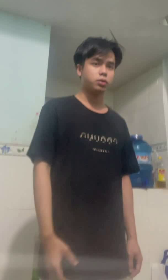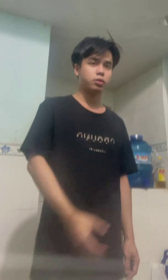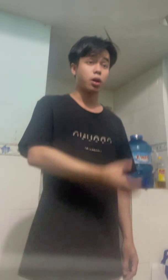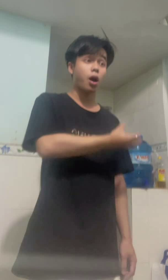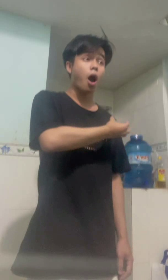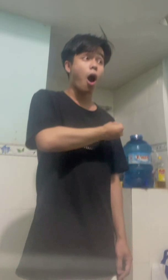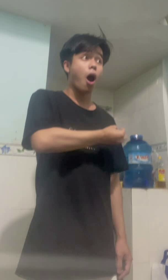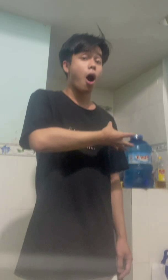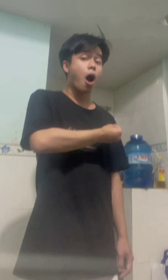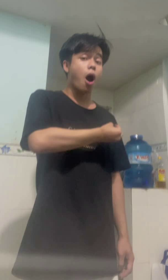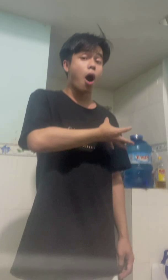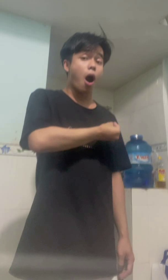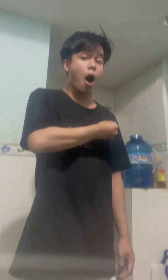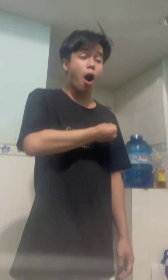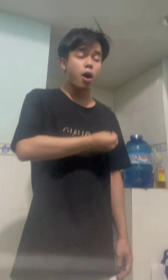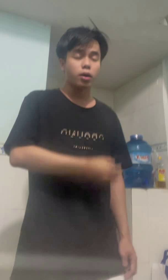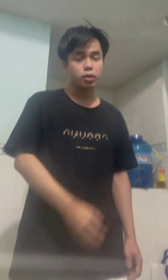lo so